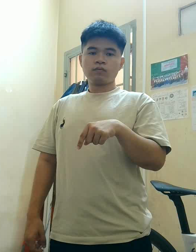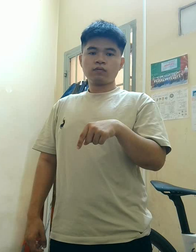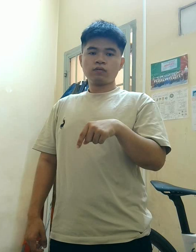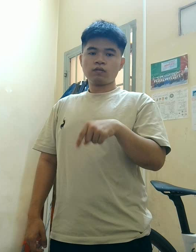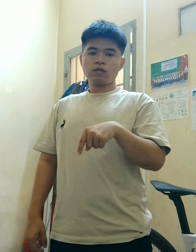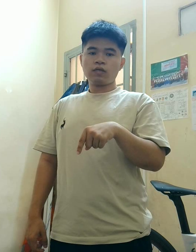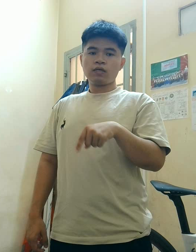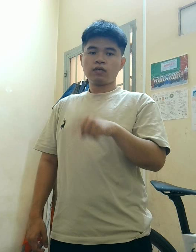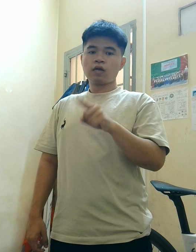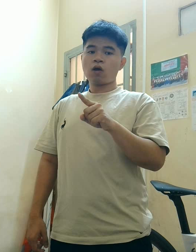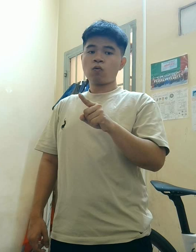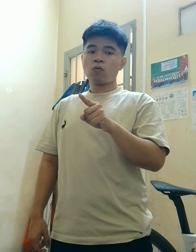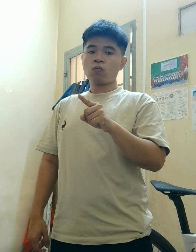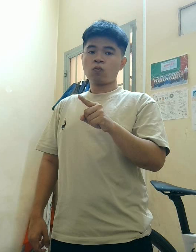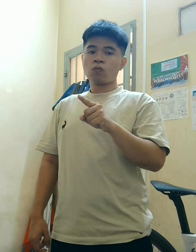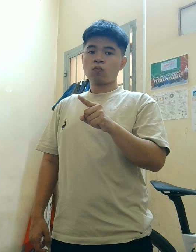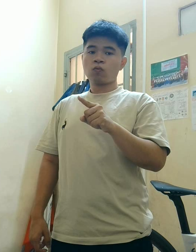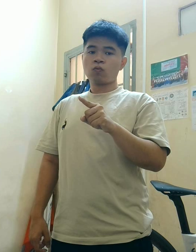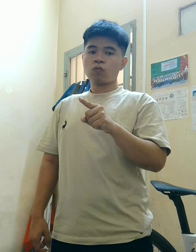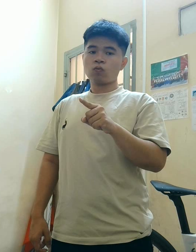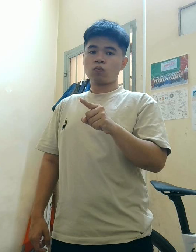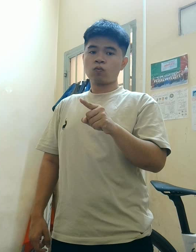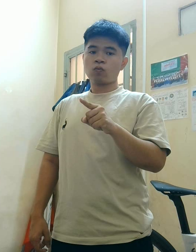di dau